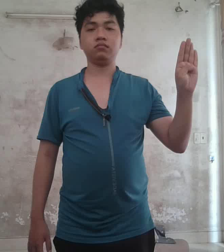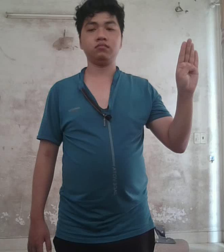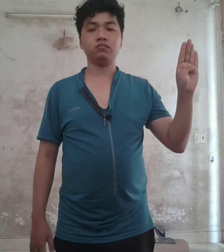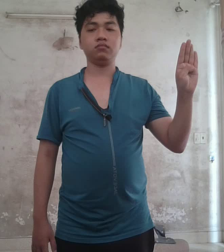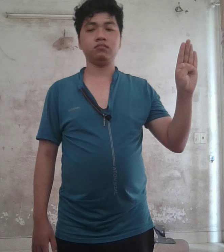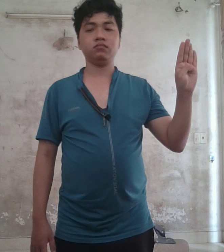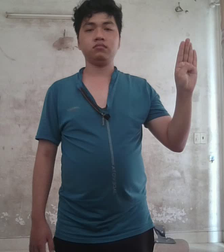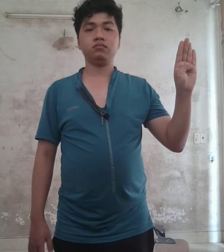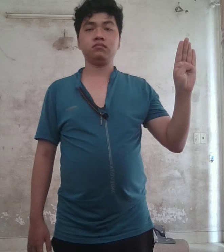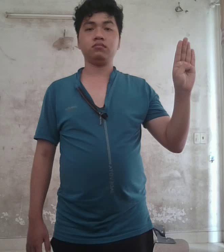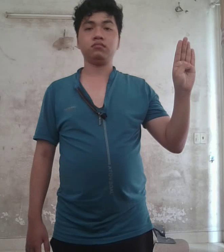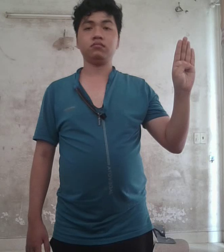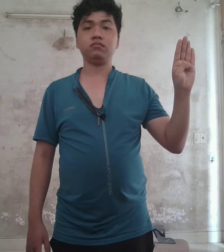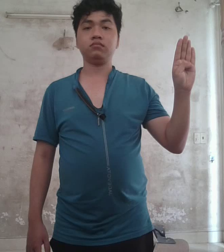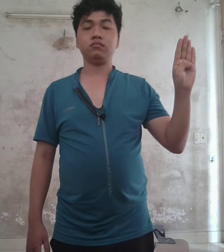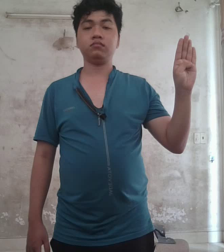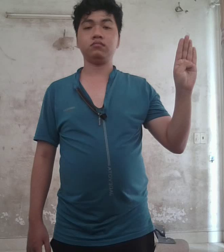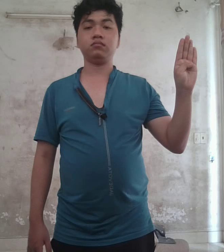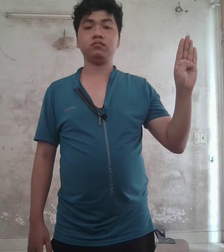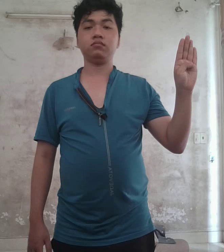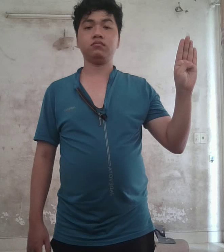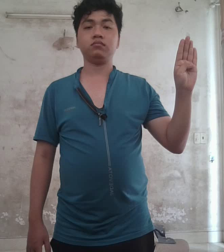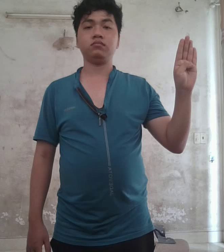b